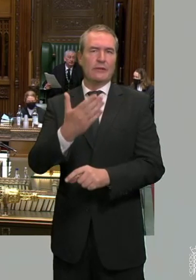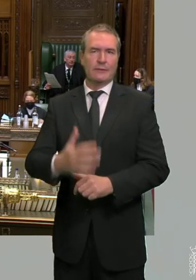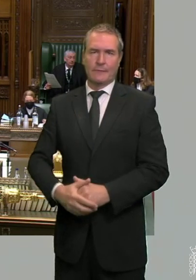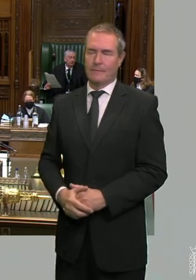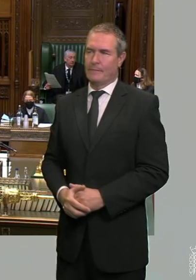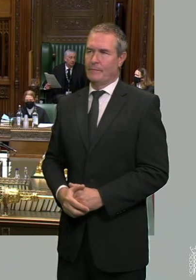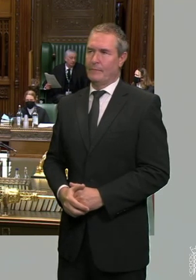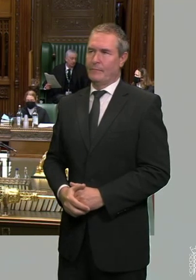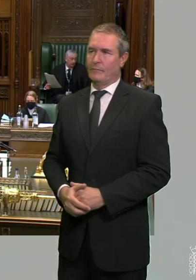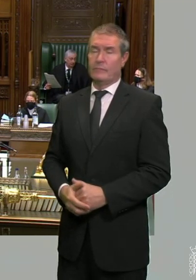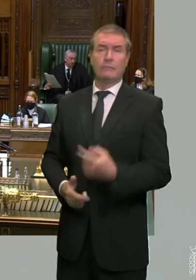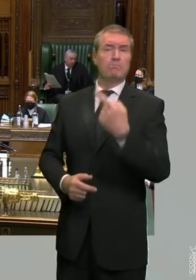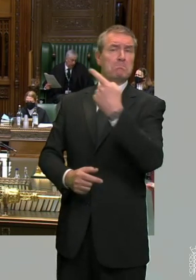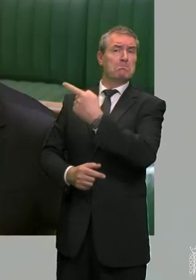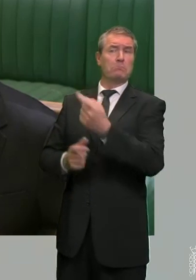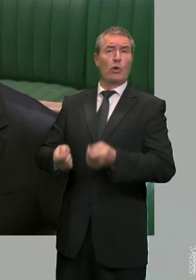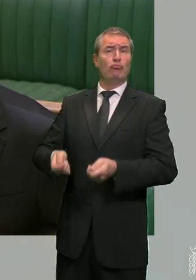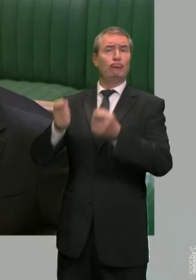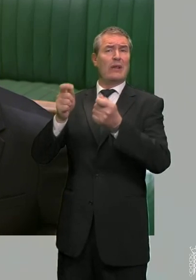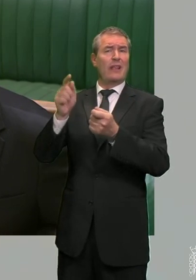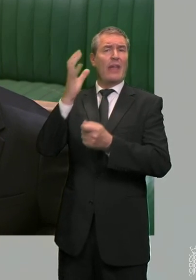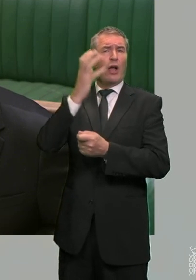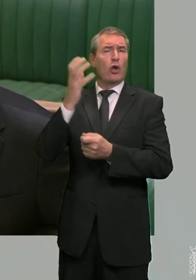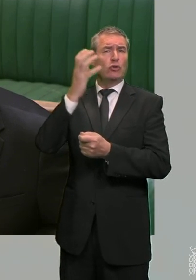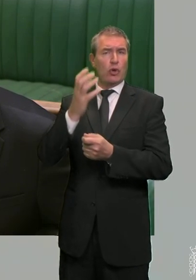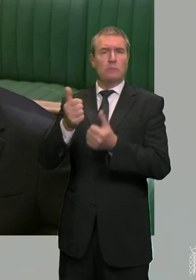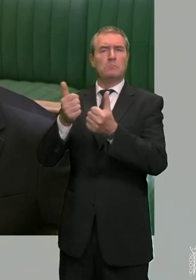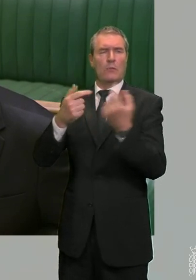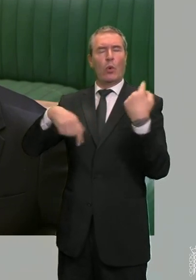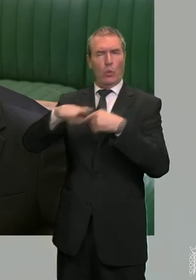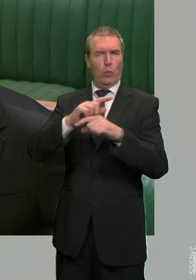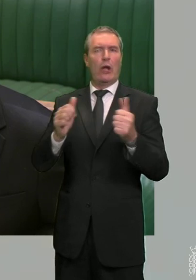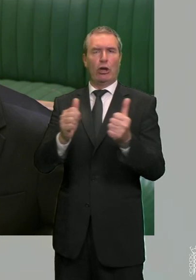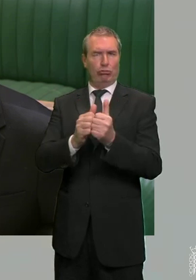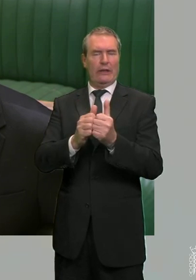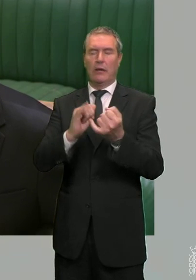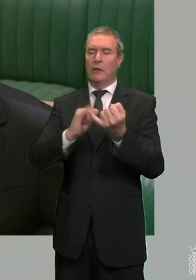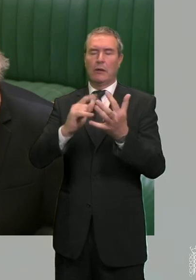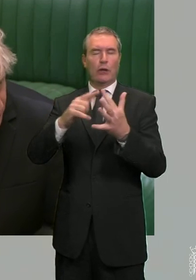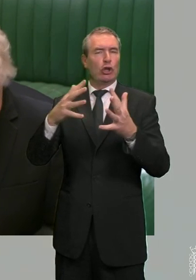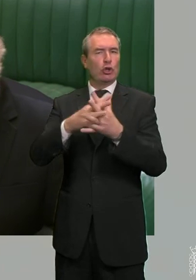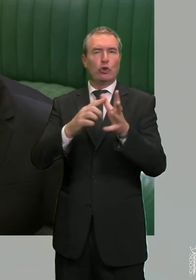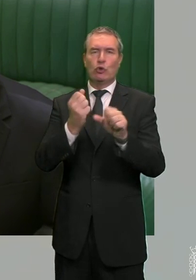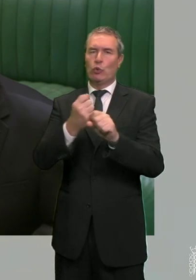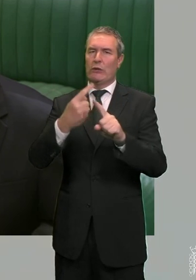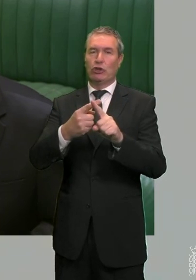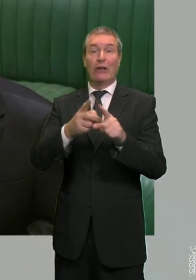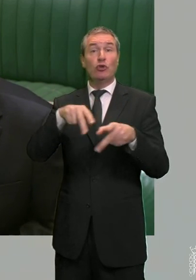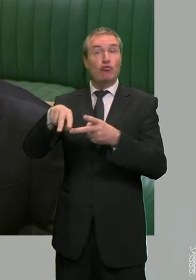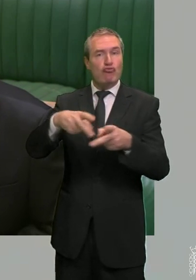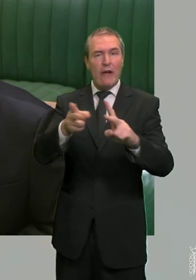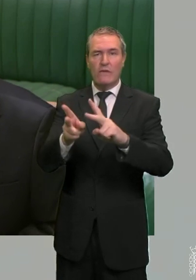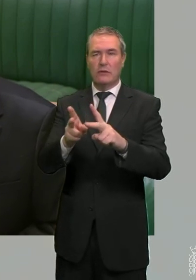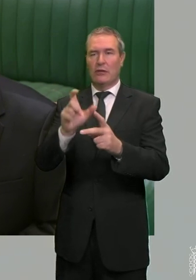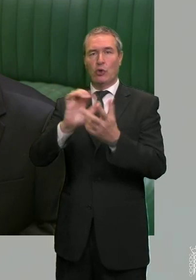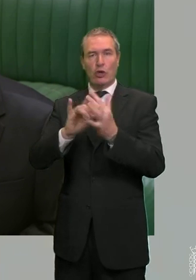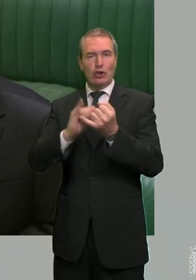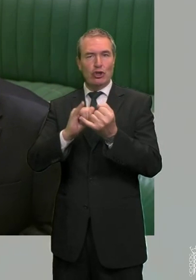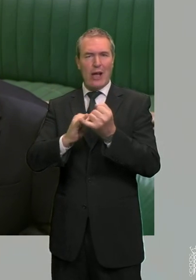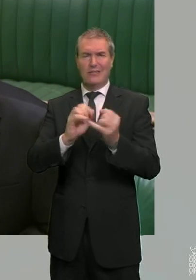My honourable Friend is entirely right to raise the concern we fully share about sewage overflow into rivers such as the Chess.